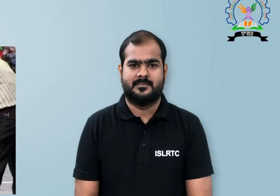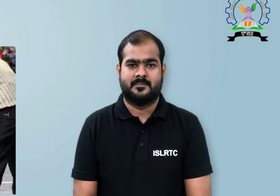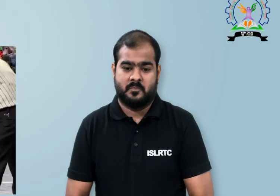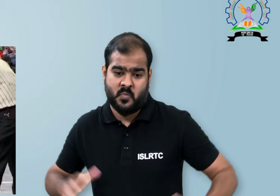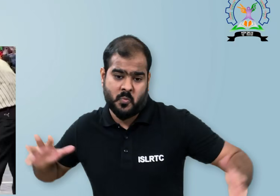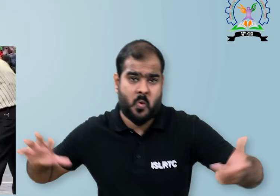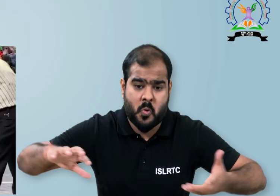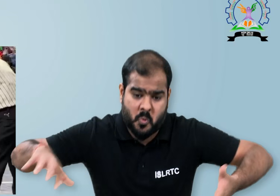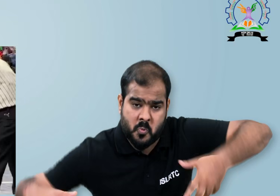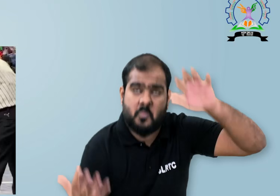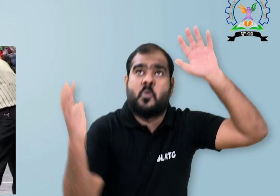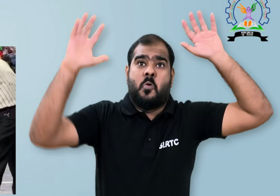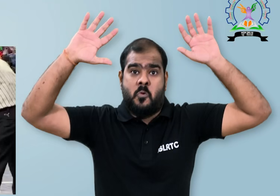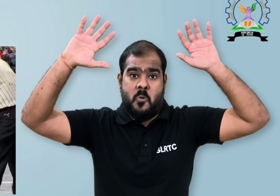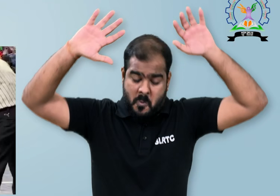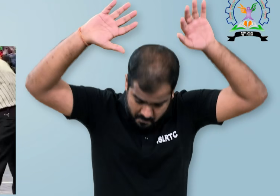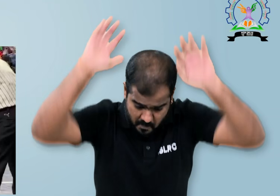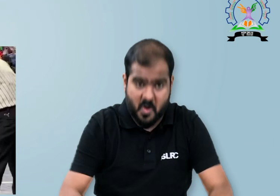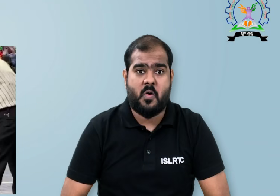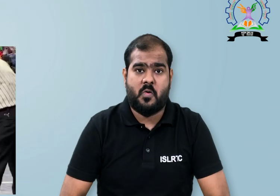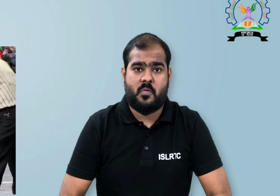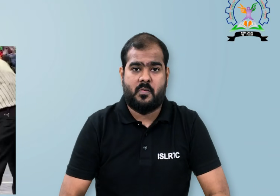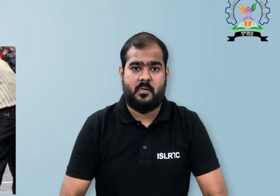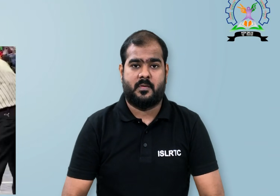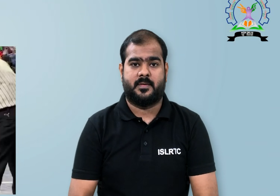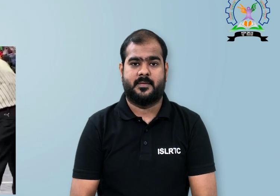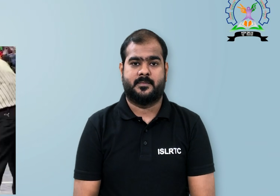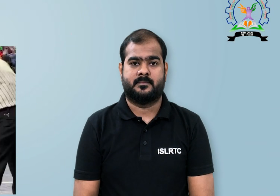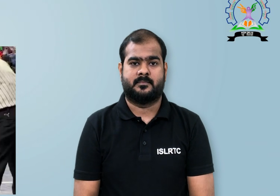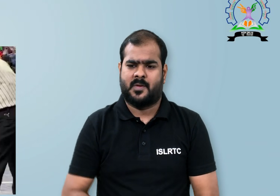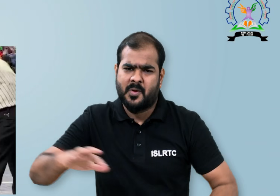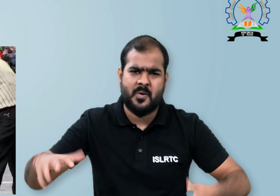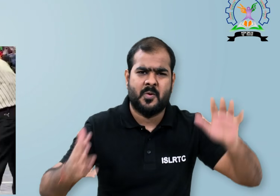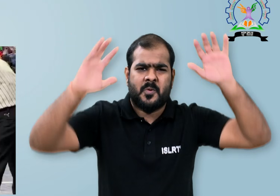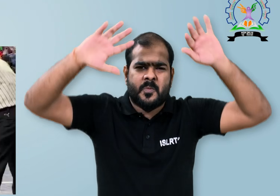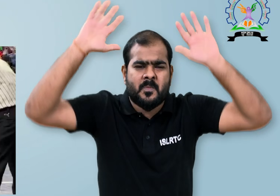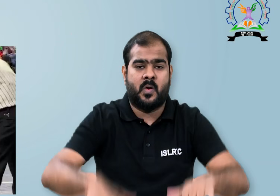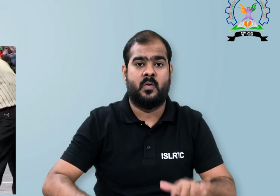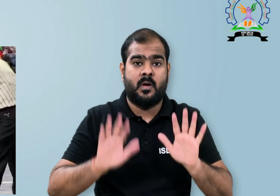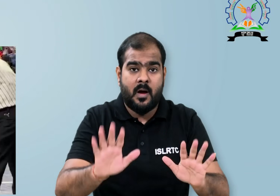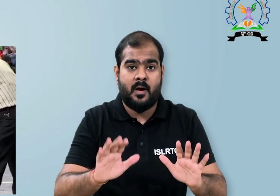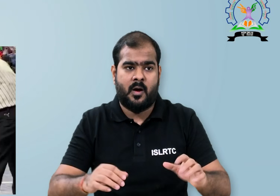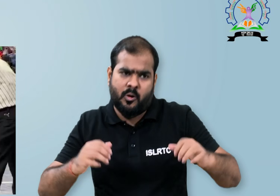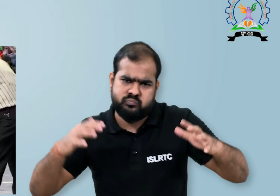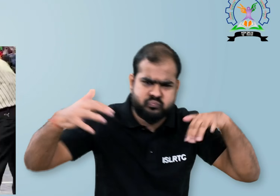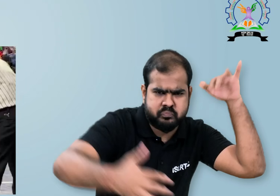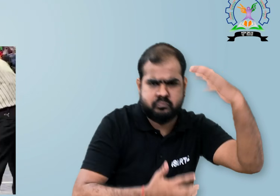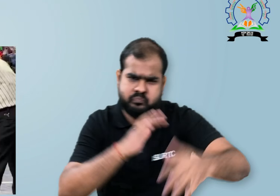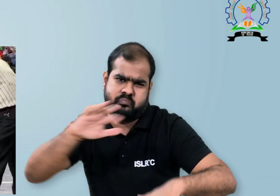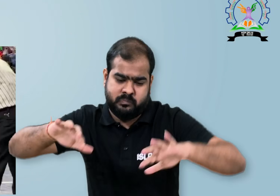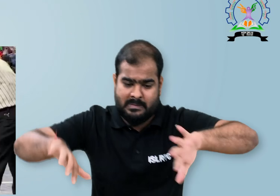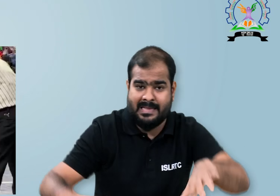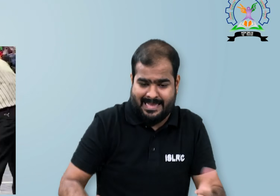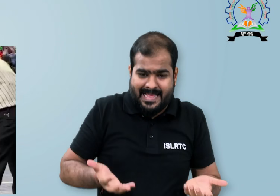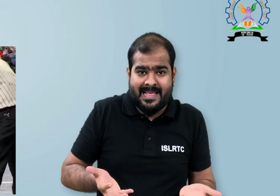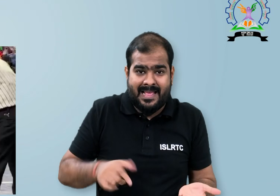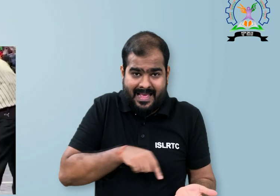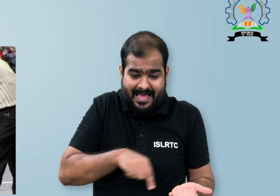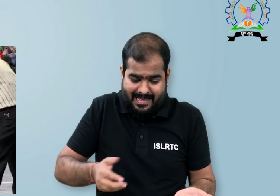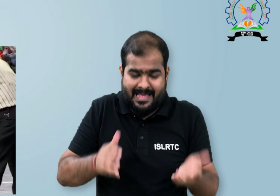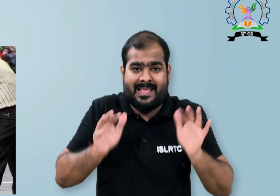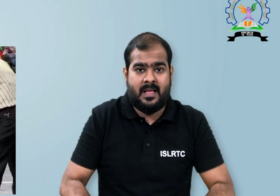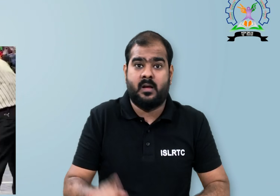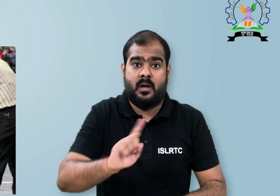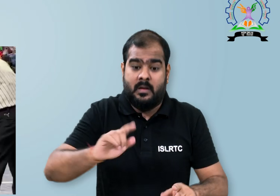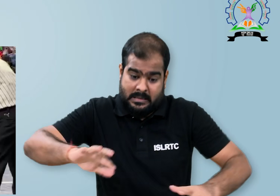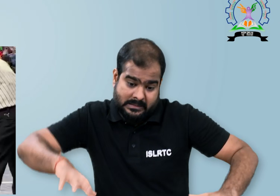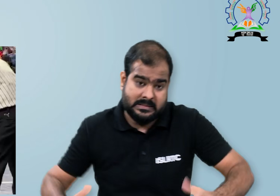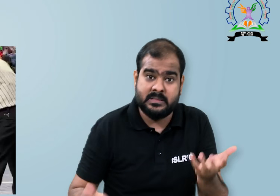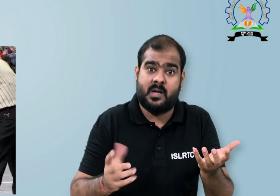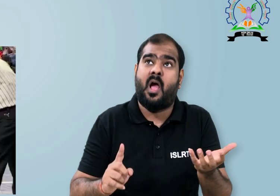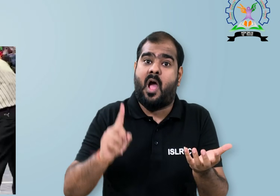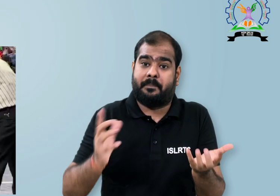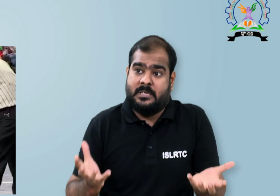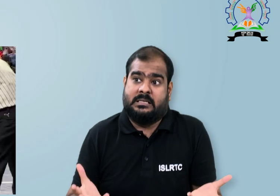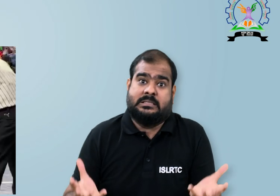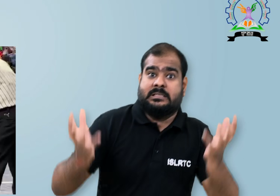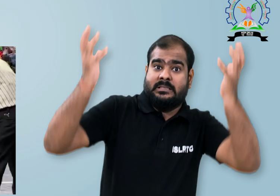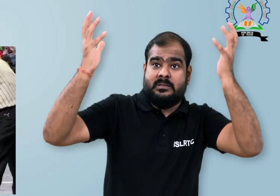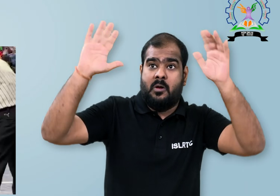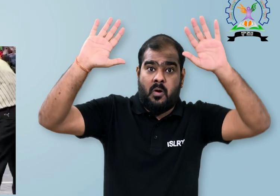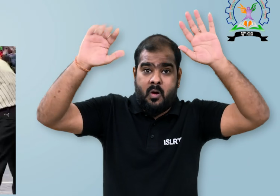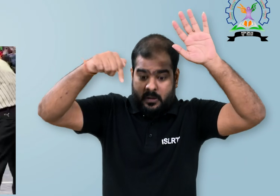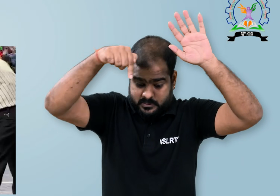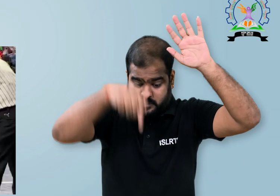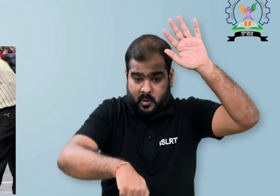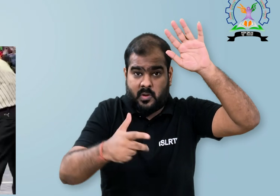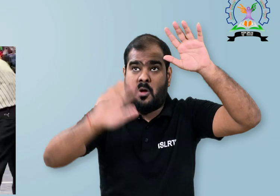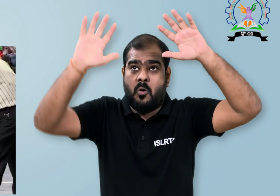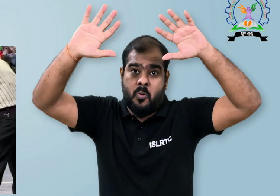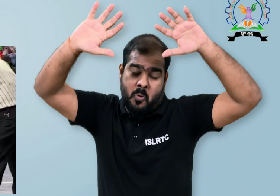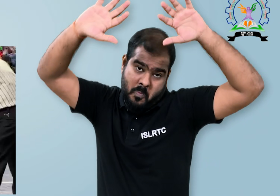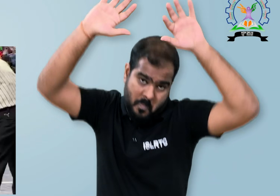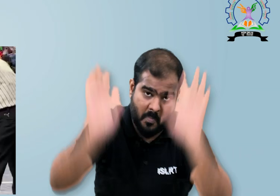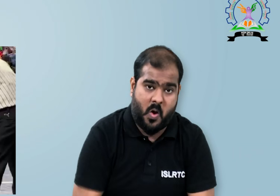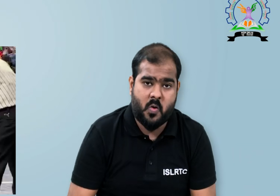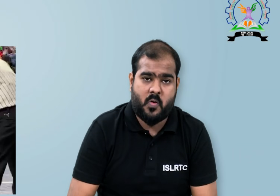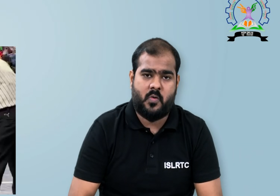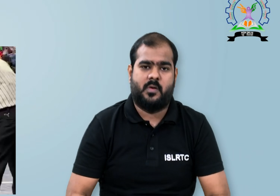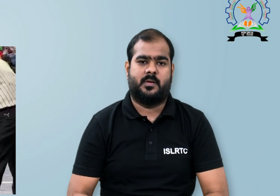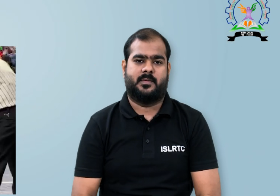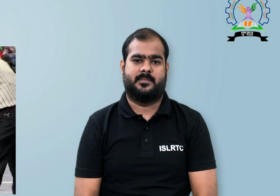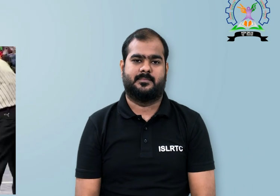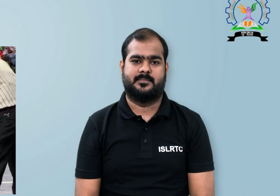Heave Heave (wrestling): A powerful lifting move where a wrestler lifts their opponent off the ground to execute a throw or takedown.